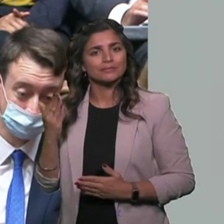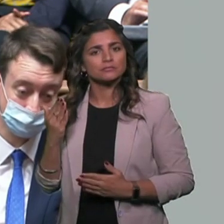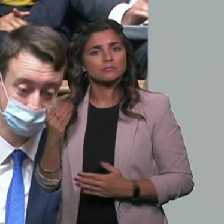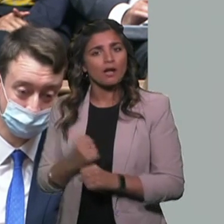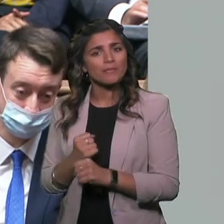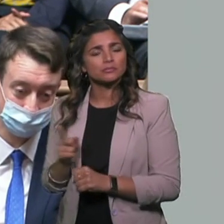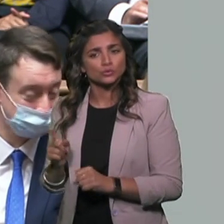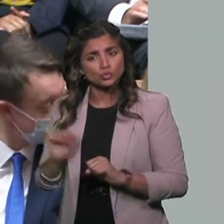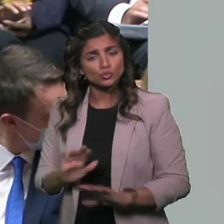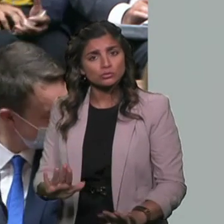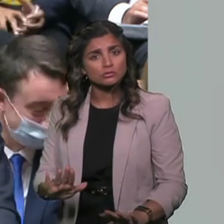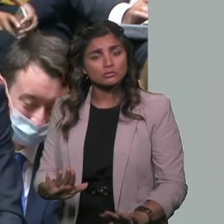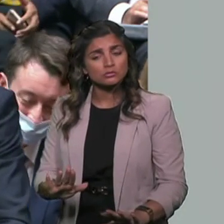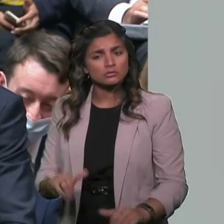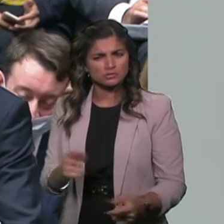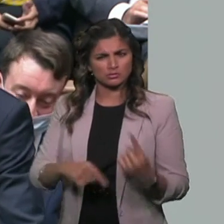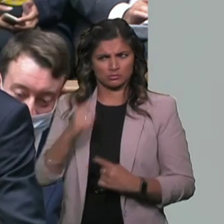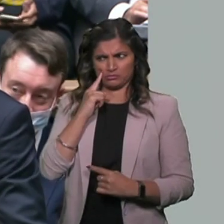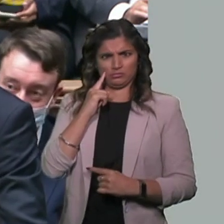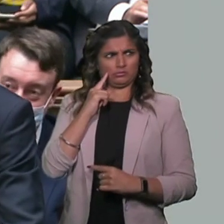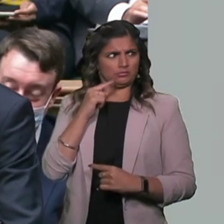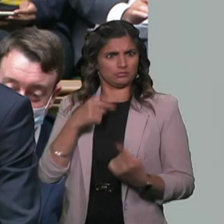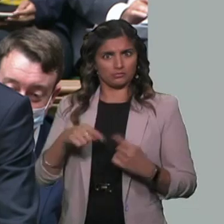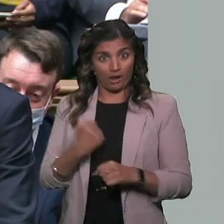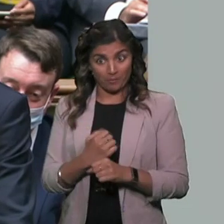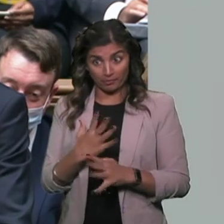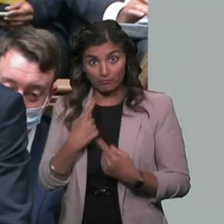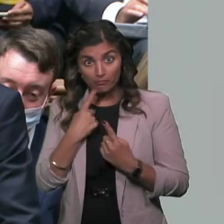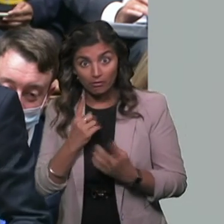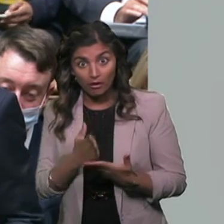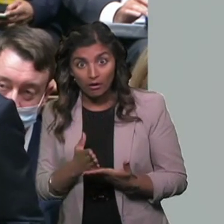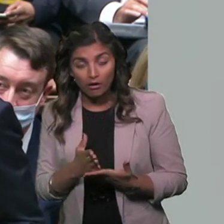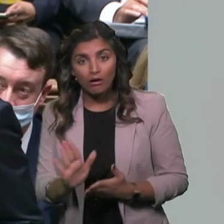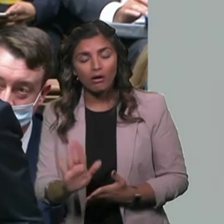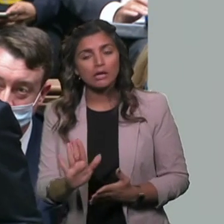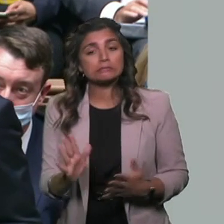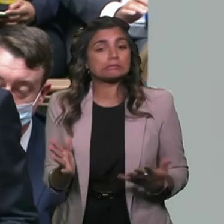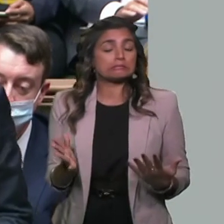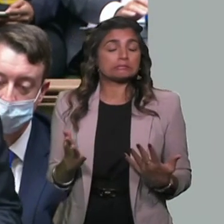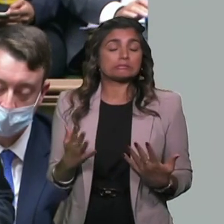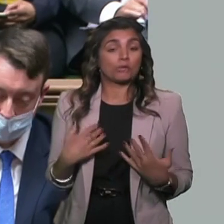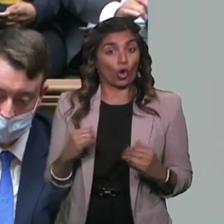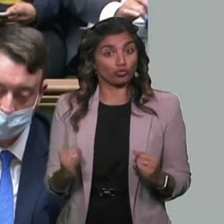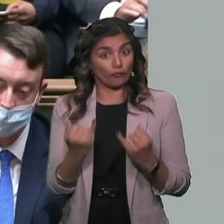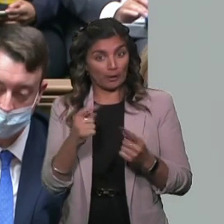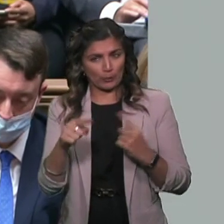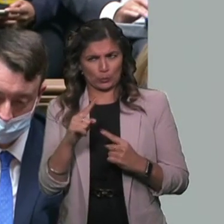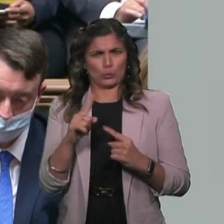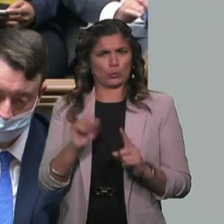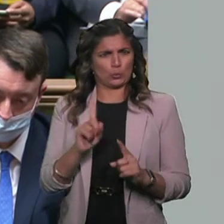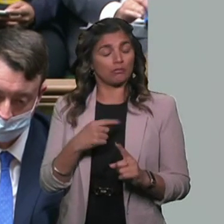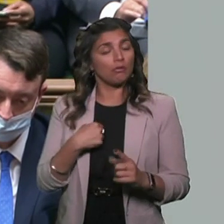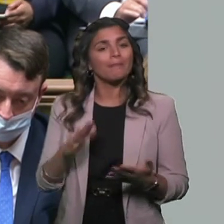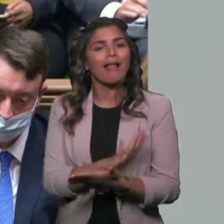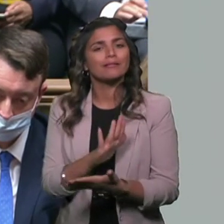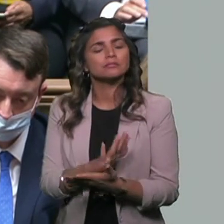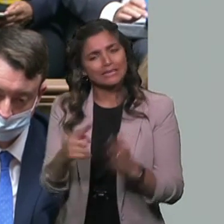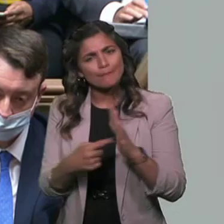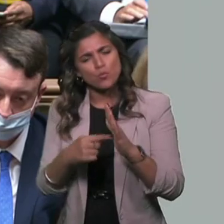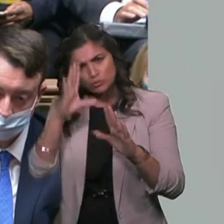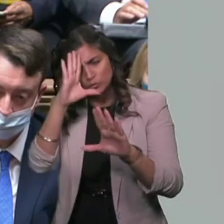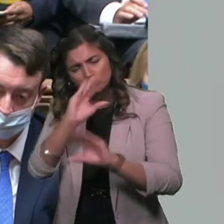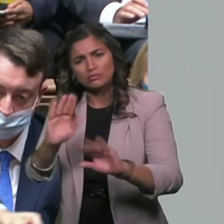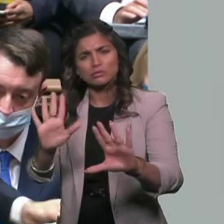If this seems a controversial statement to make, then I am all the more glad for saying it because that means it needed saying.